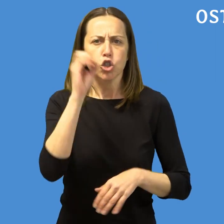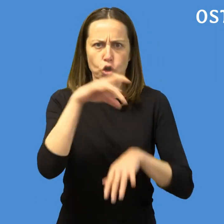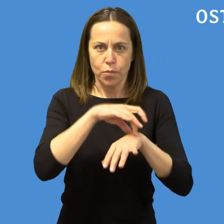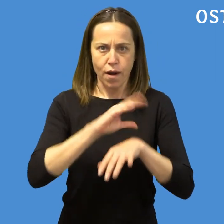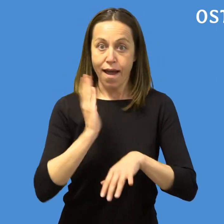enfermo